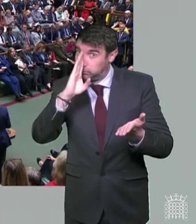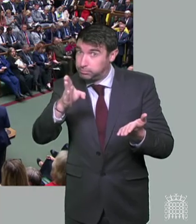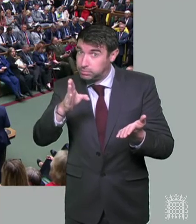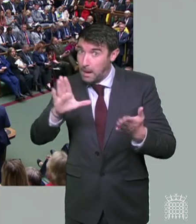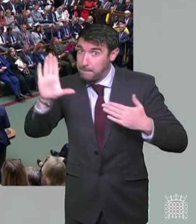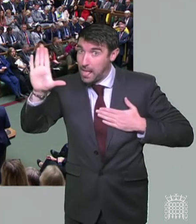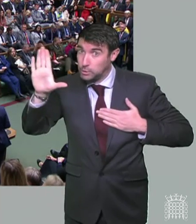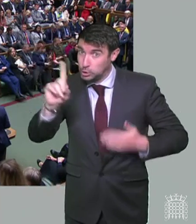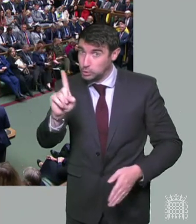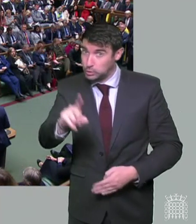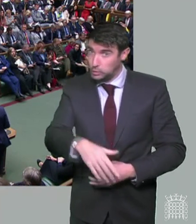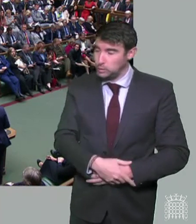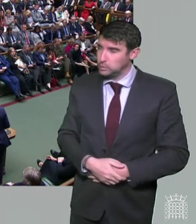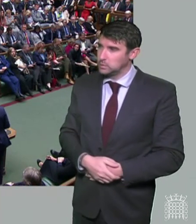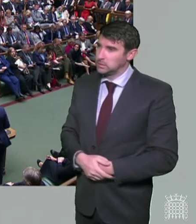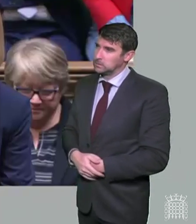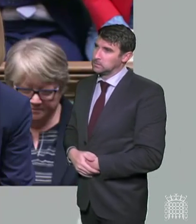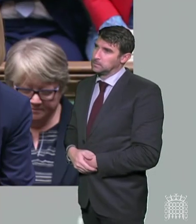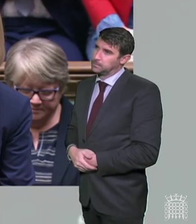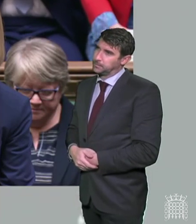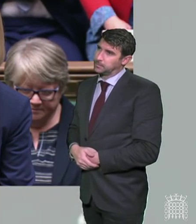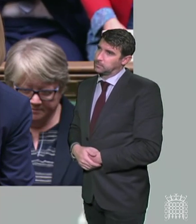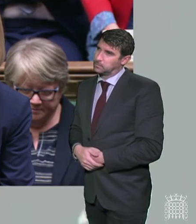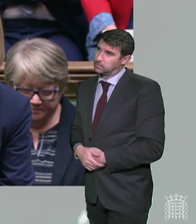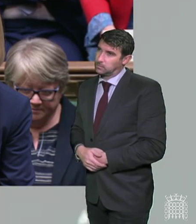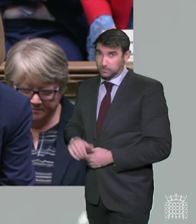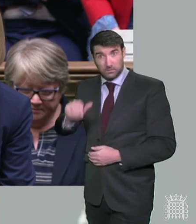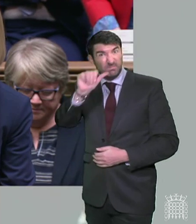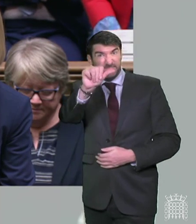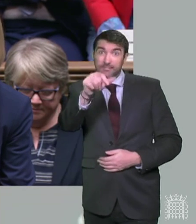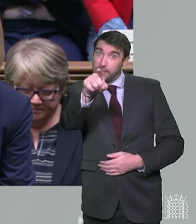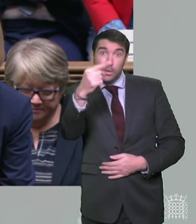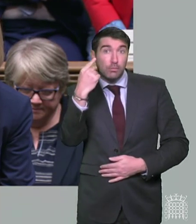This is why it is so important that we tackle the issue of energy.